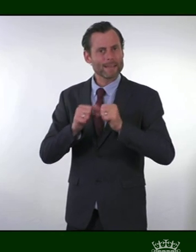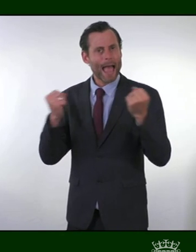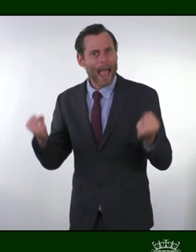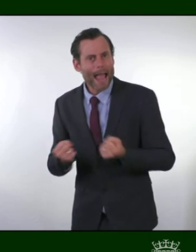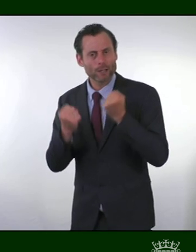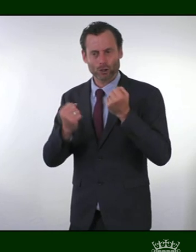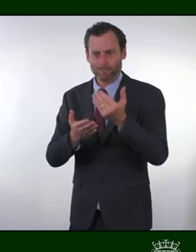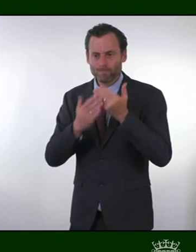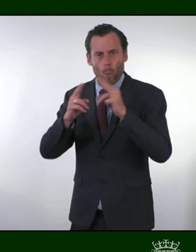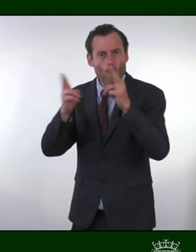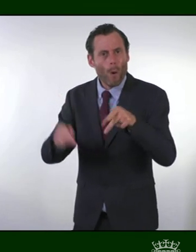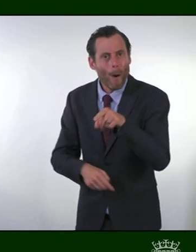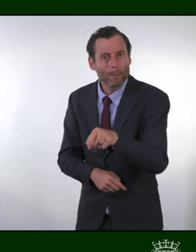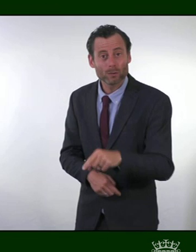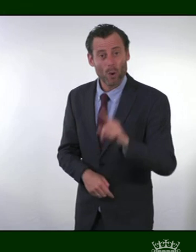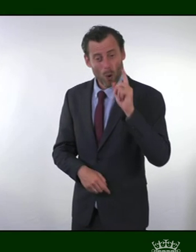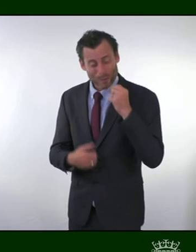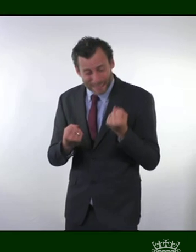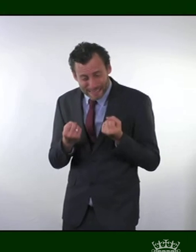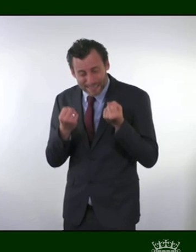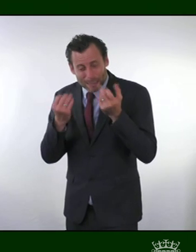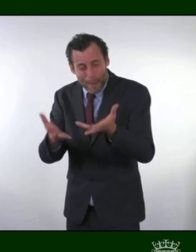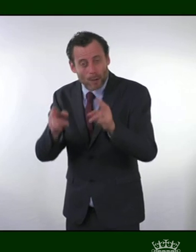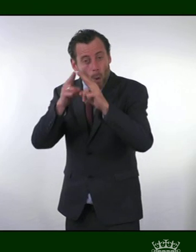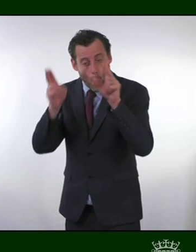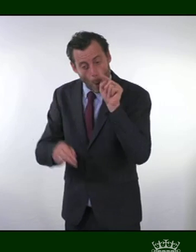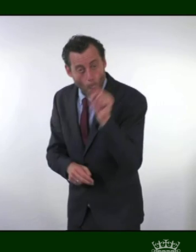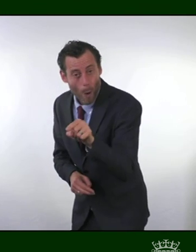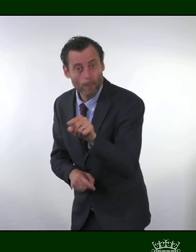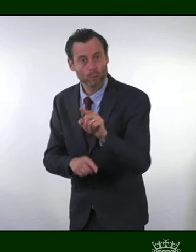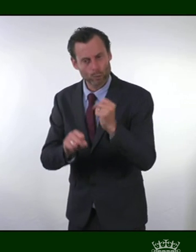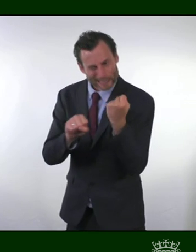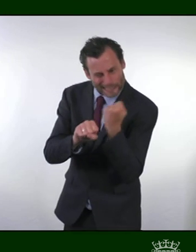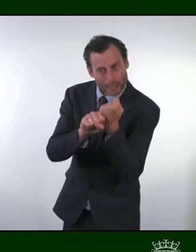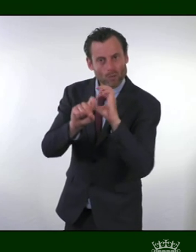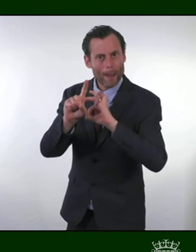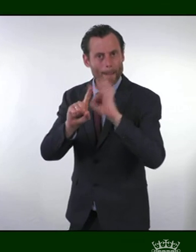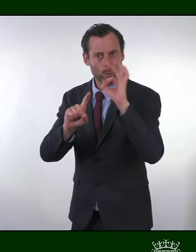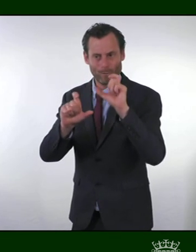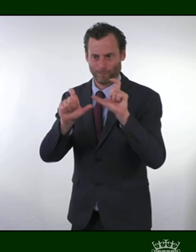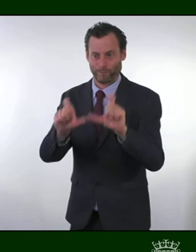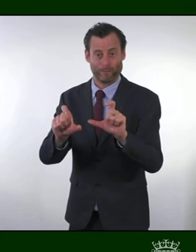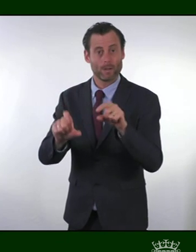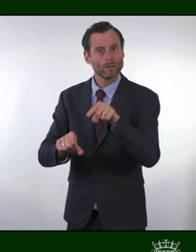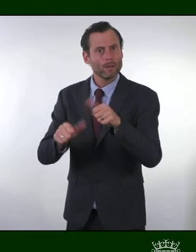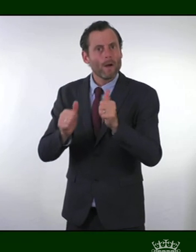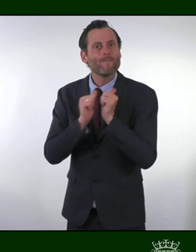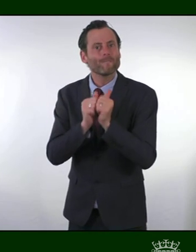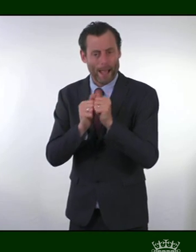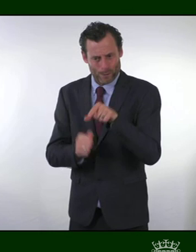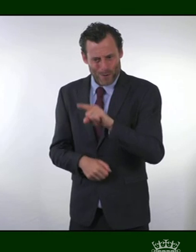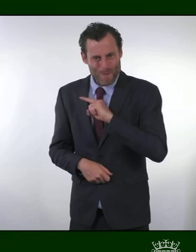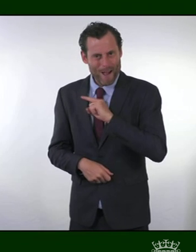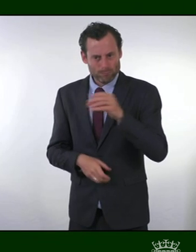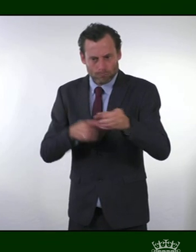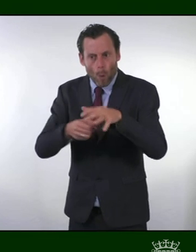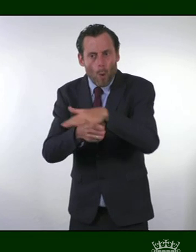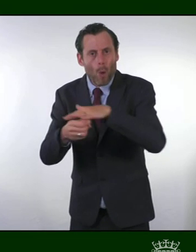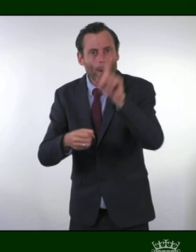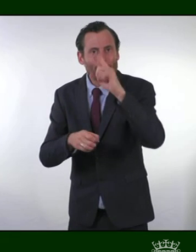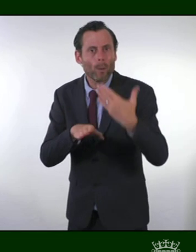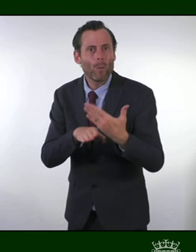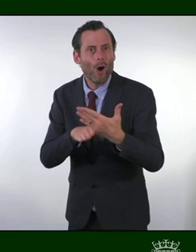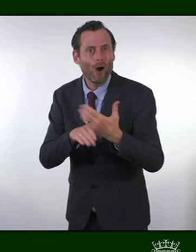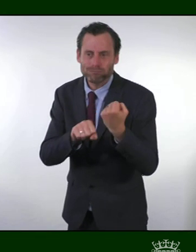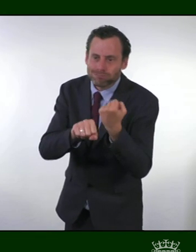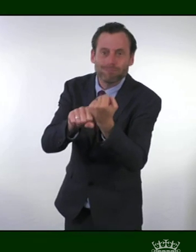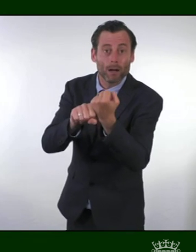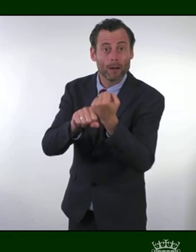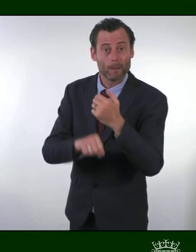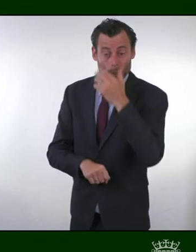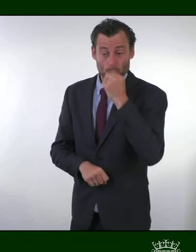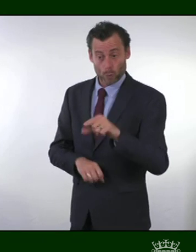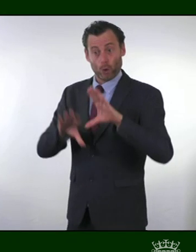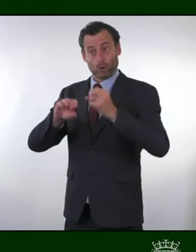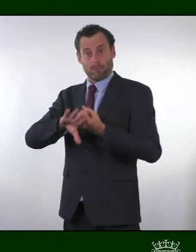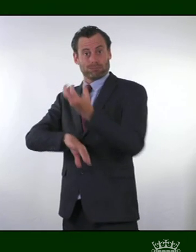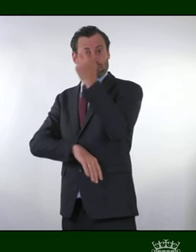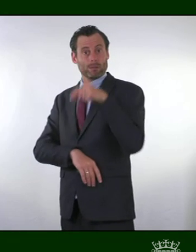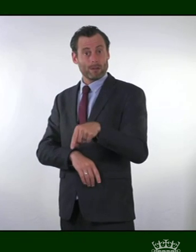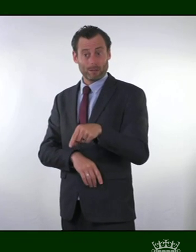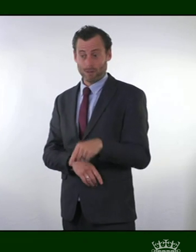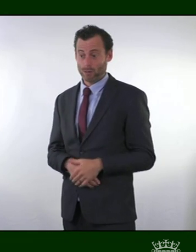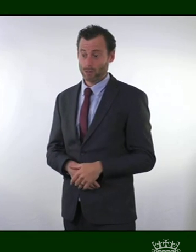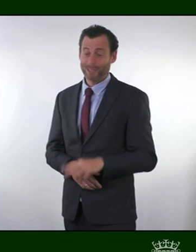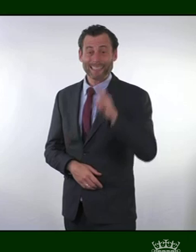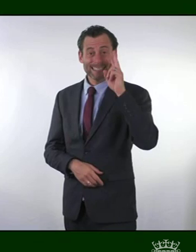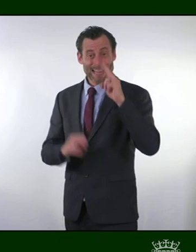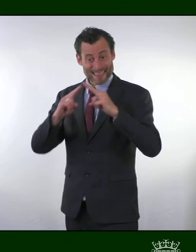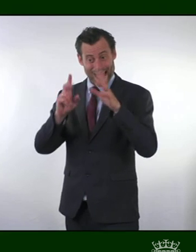They will provide thousands of pounds of grants for homeowners up and down the country to create local jobs and ensure we can reduce carbon emissions from our housing stock, which today account for almost a fifth of all our emissions.